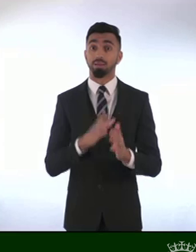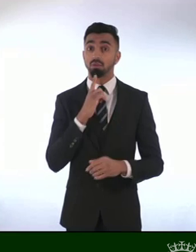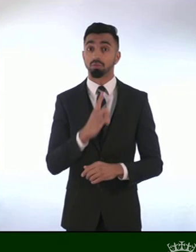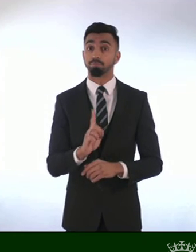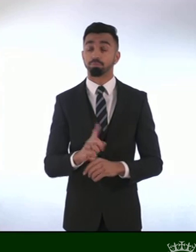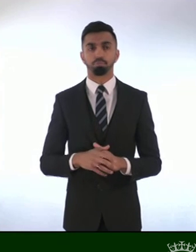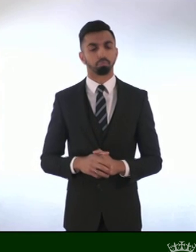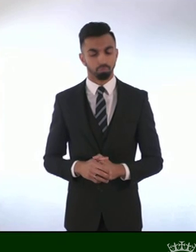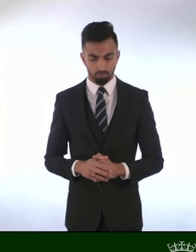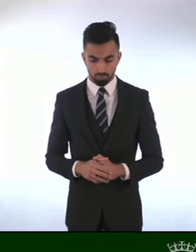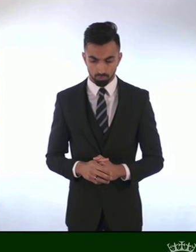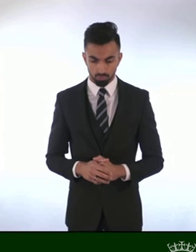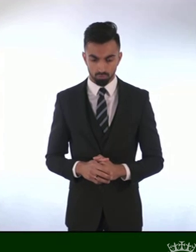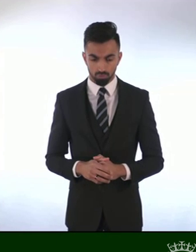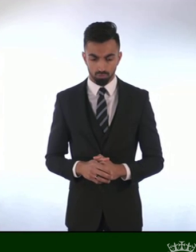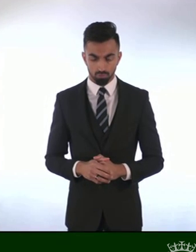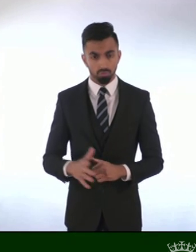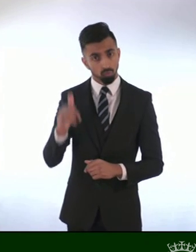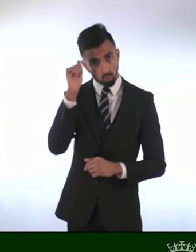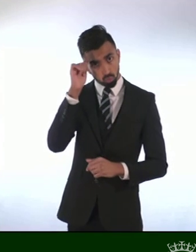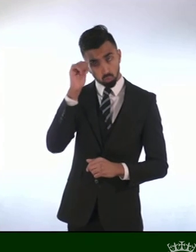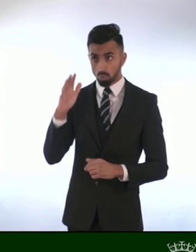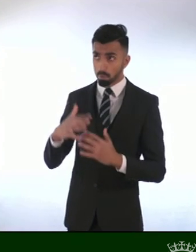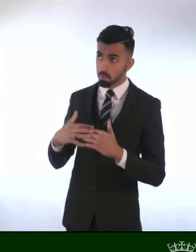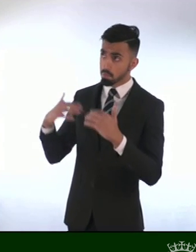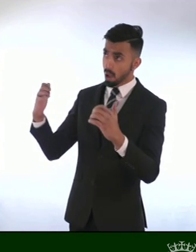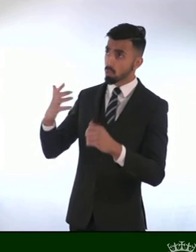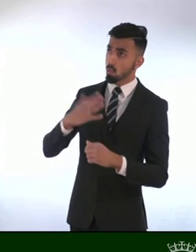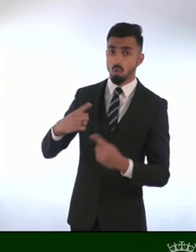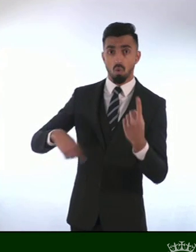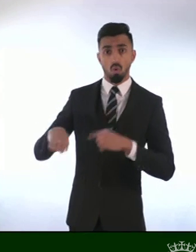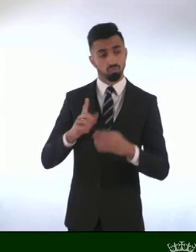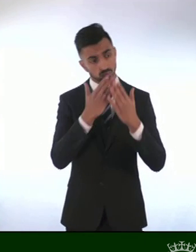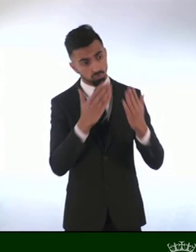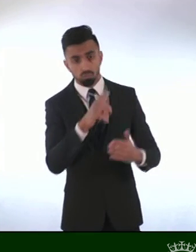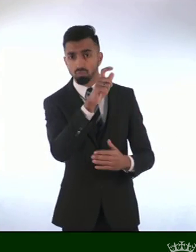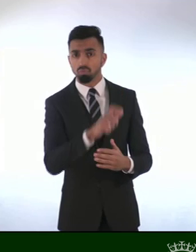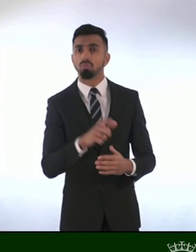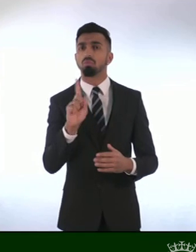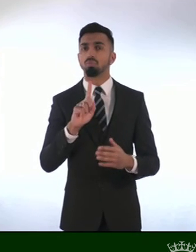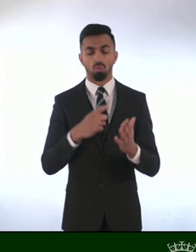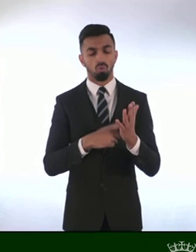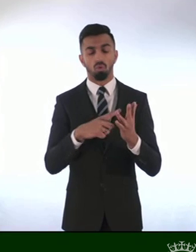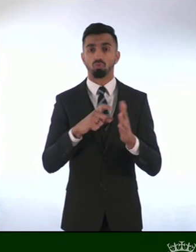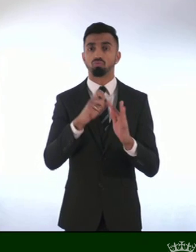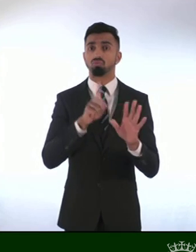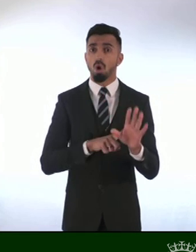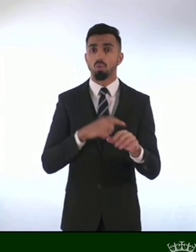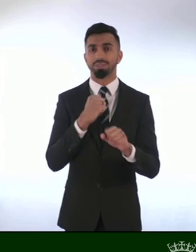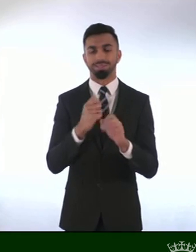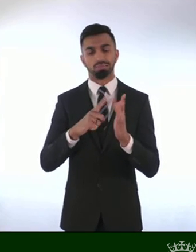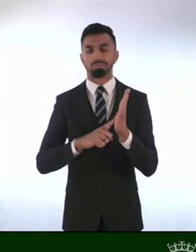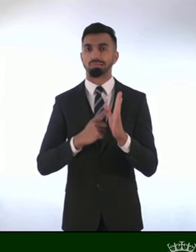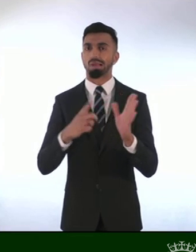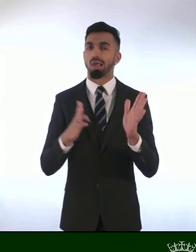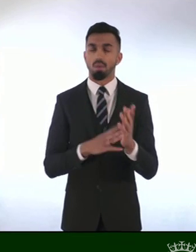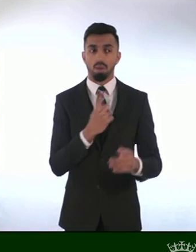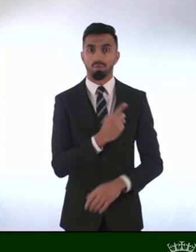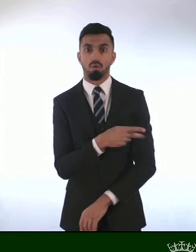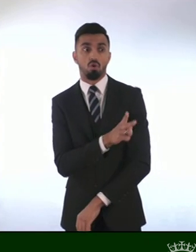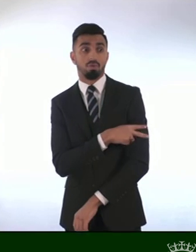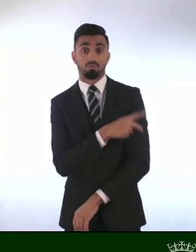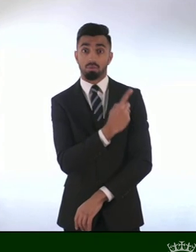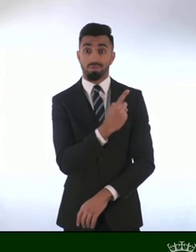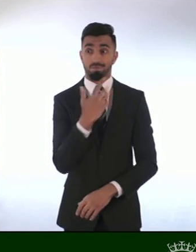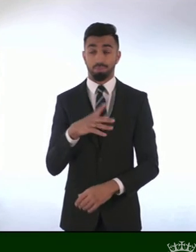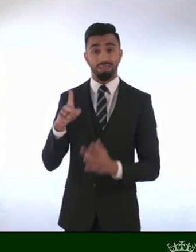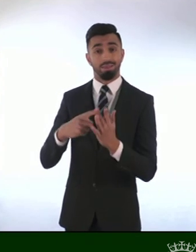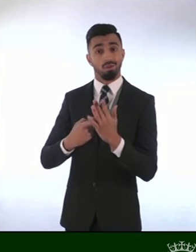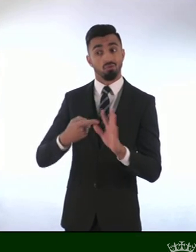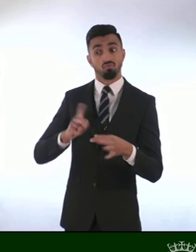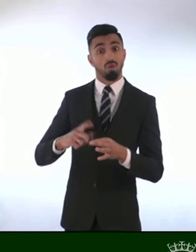The whole House will want to join me in paying tribute to Lance Corporal Brodie Gillon, a reservist medic of the Scottish and North Irish Yeomanry, who was tragically killed in Iraq last week.